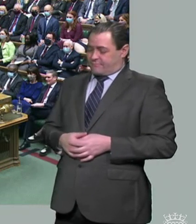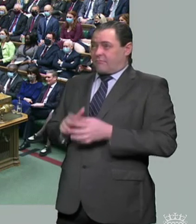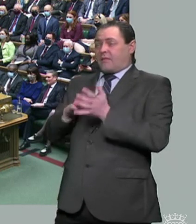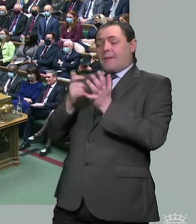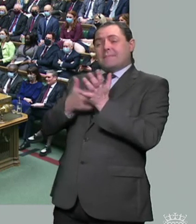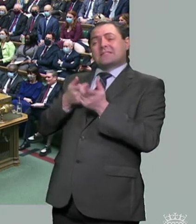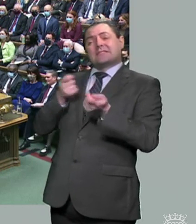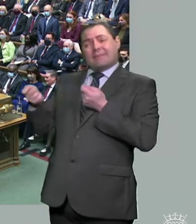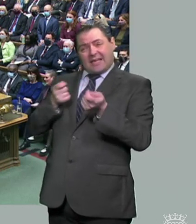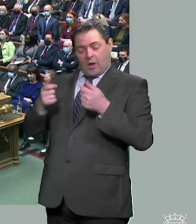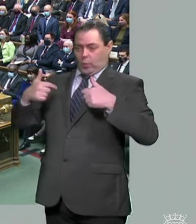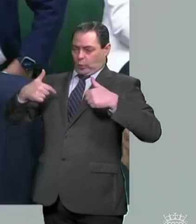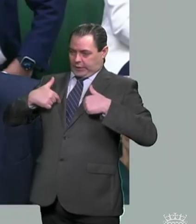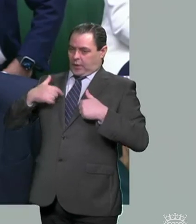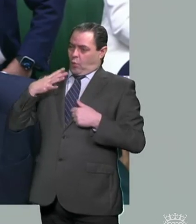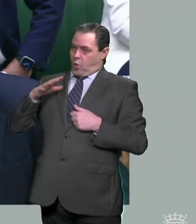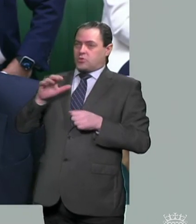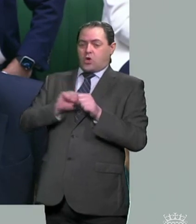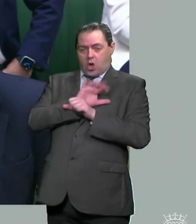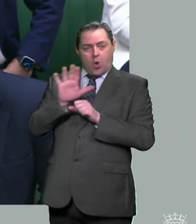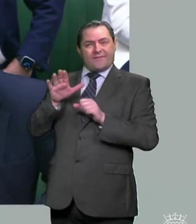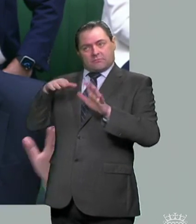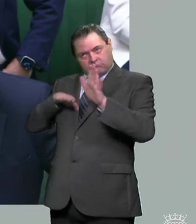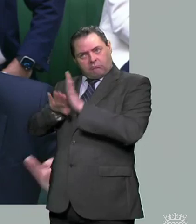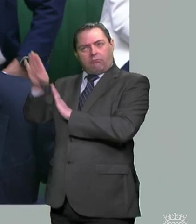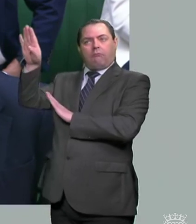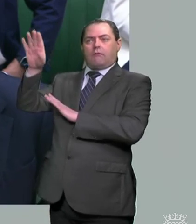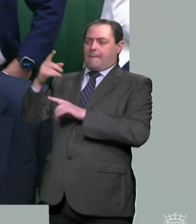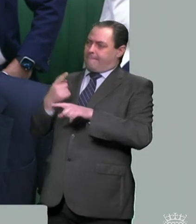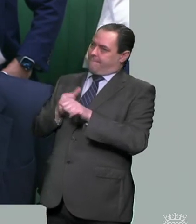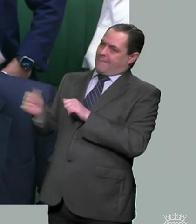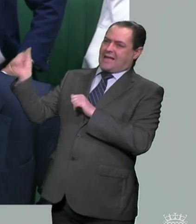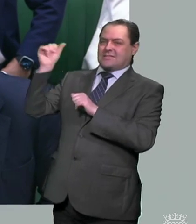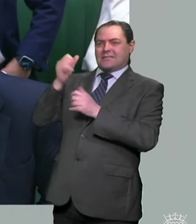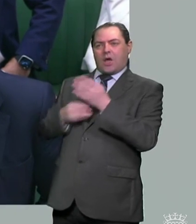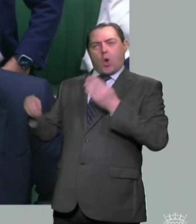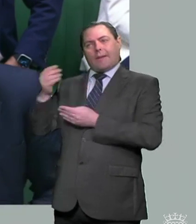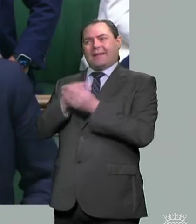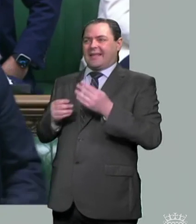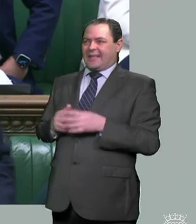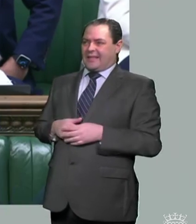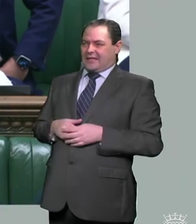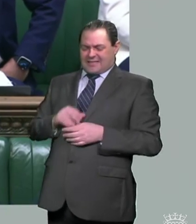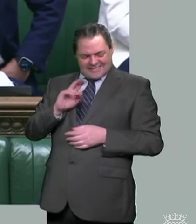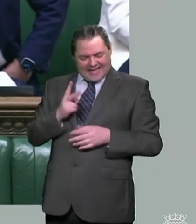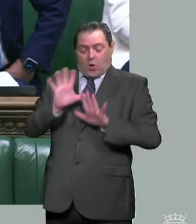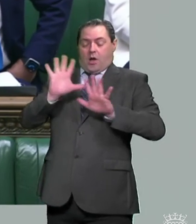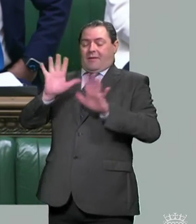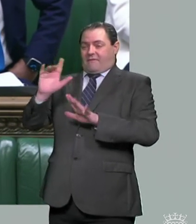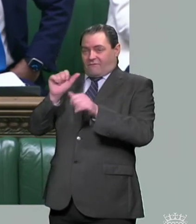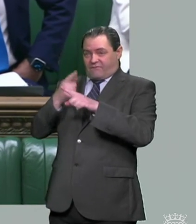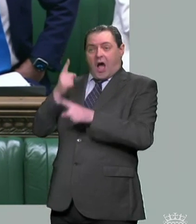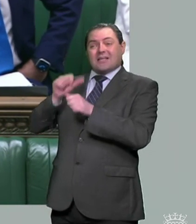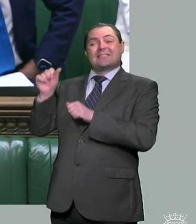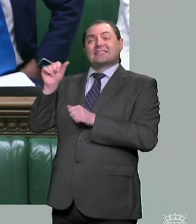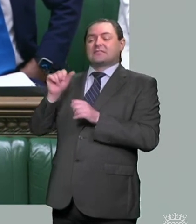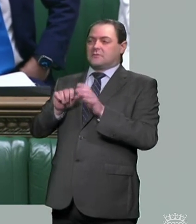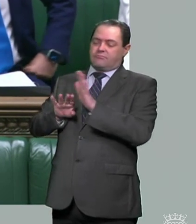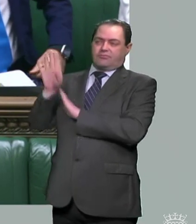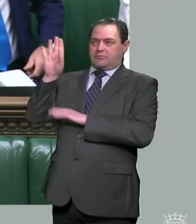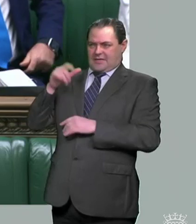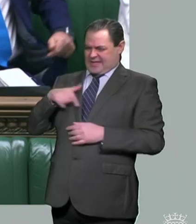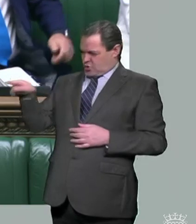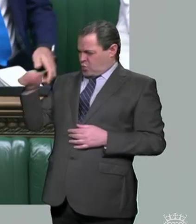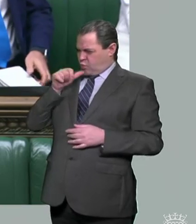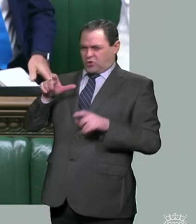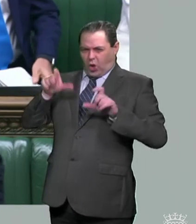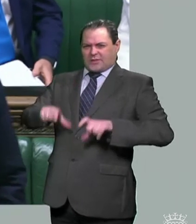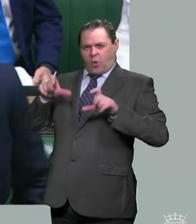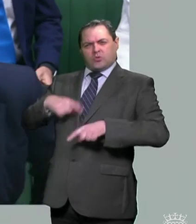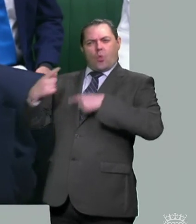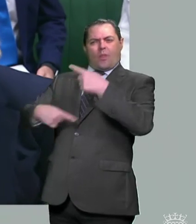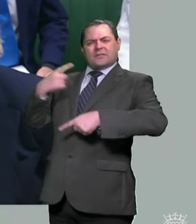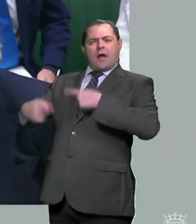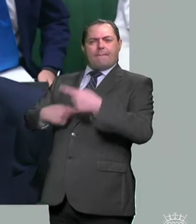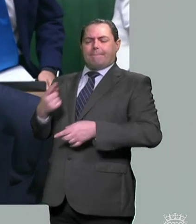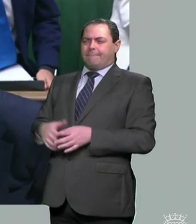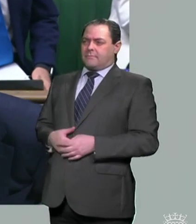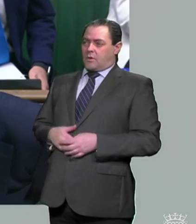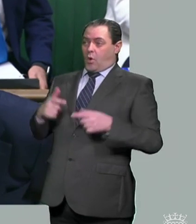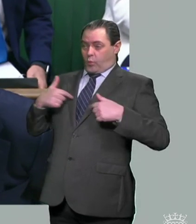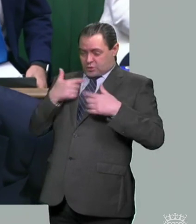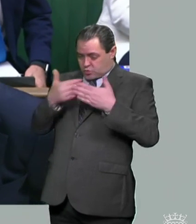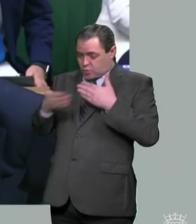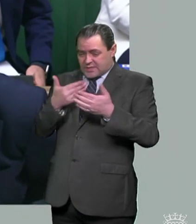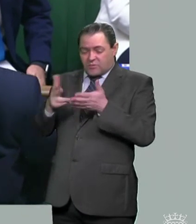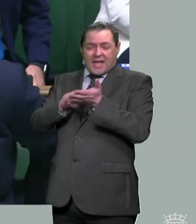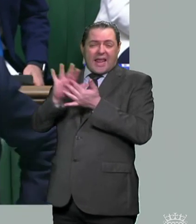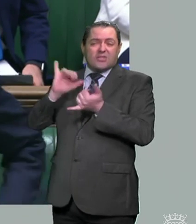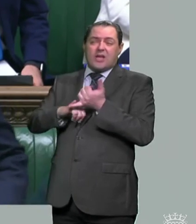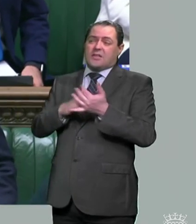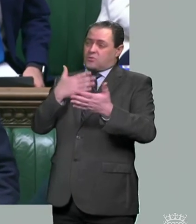While we are getting on with coming out of covid, and we are the second fastest, or the fastest economic recovery in the G7—the fastest, the fastest—the right honourable and learned Gentleman would have kept us in lockdown.